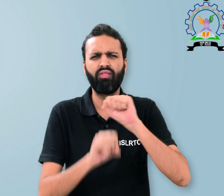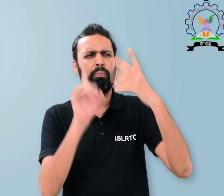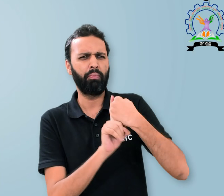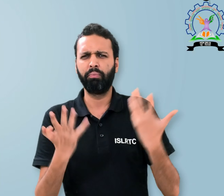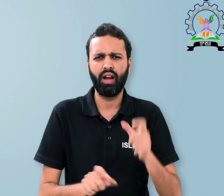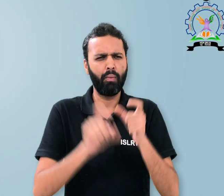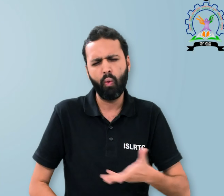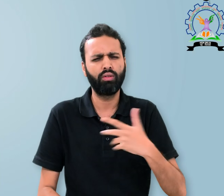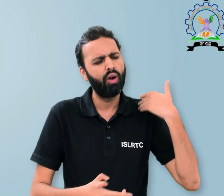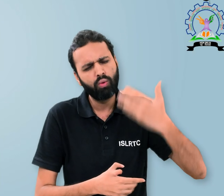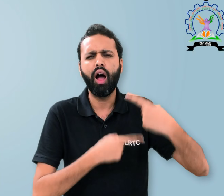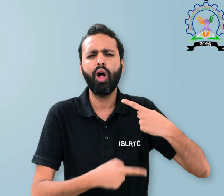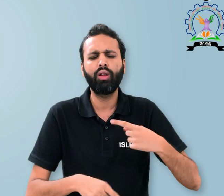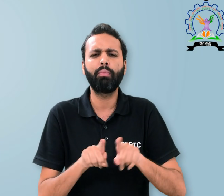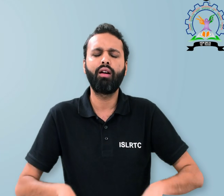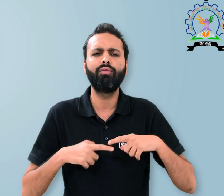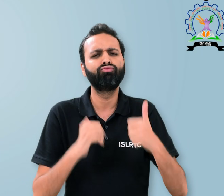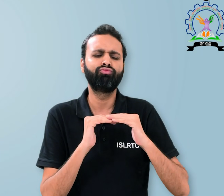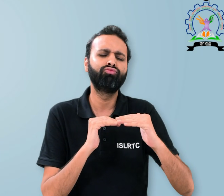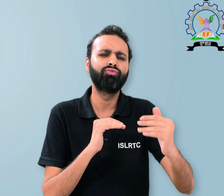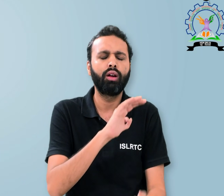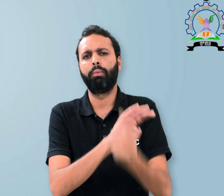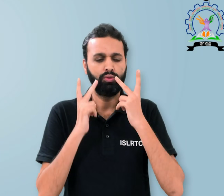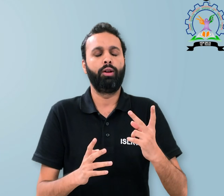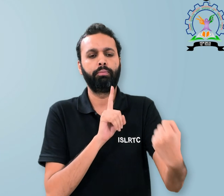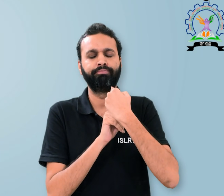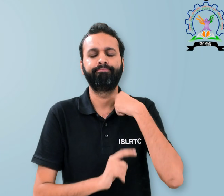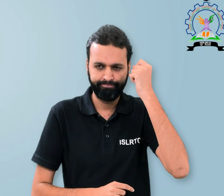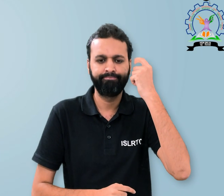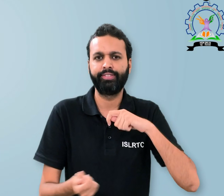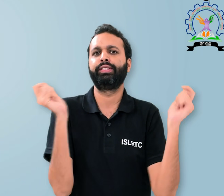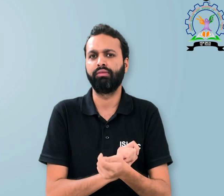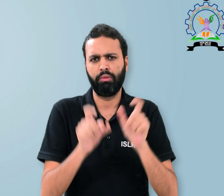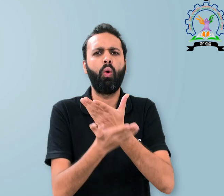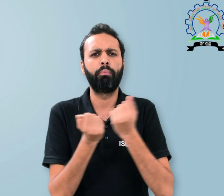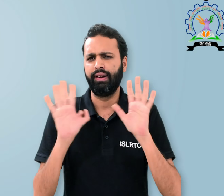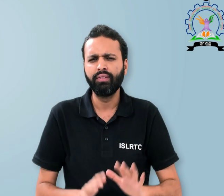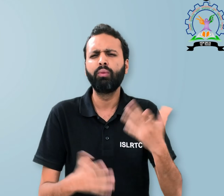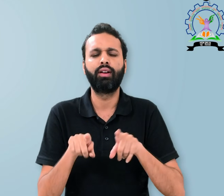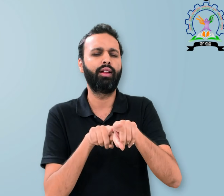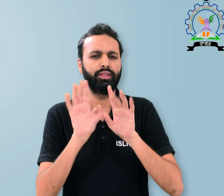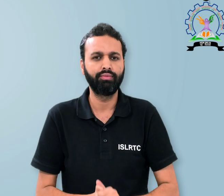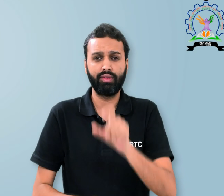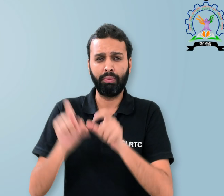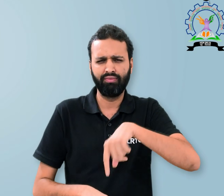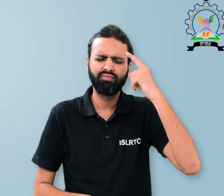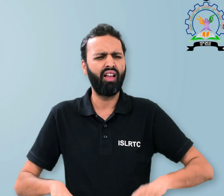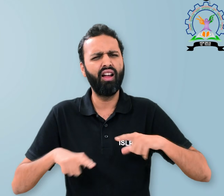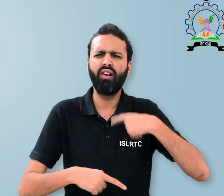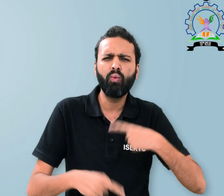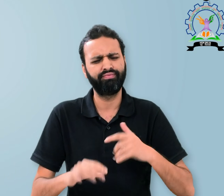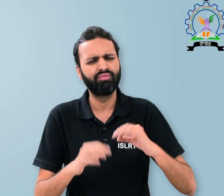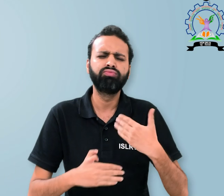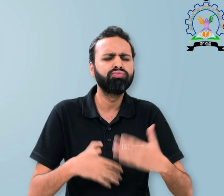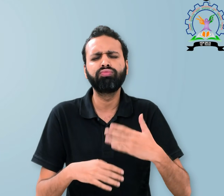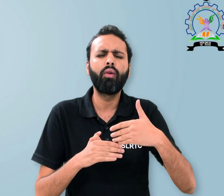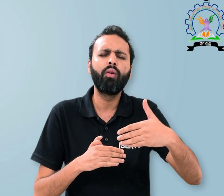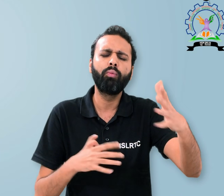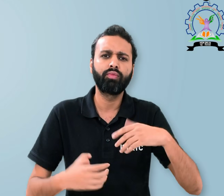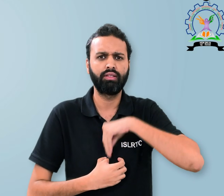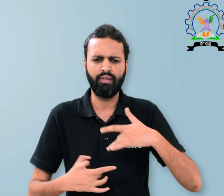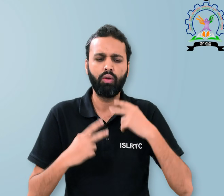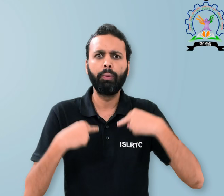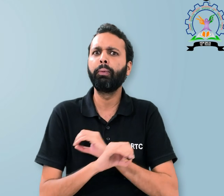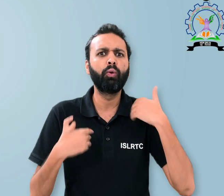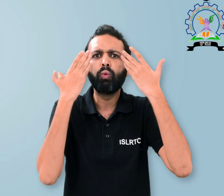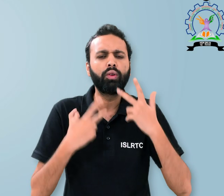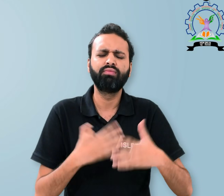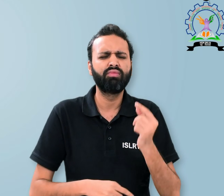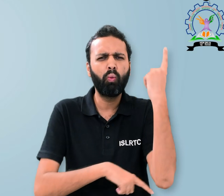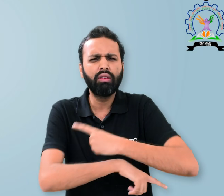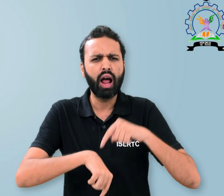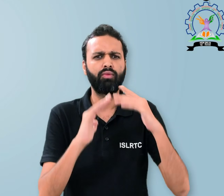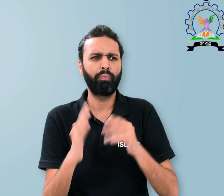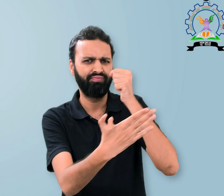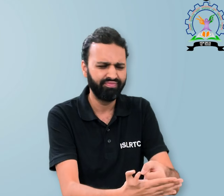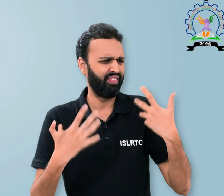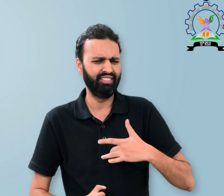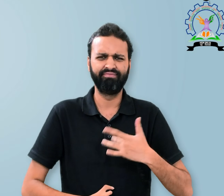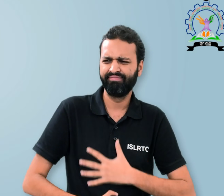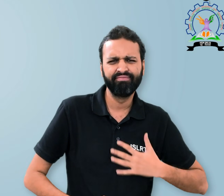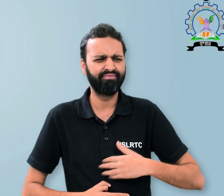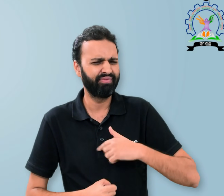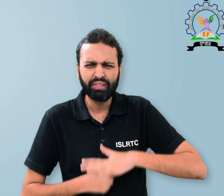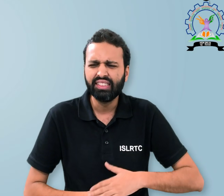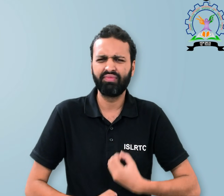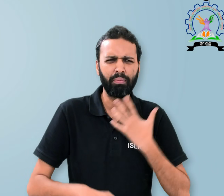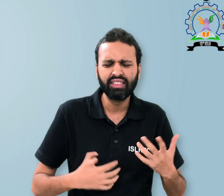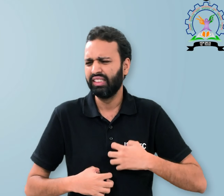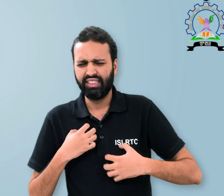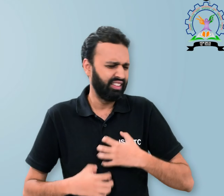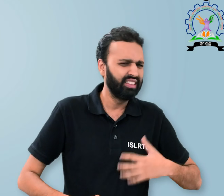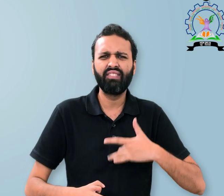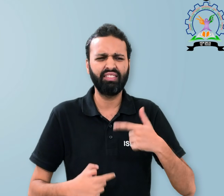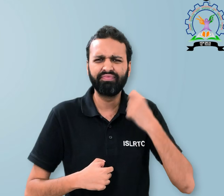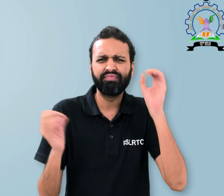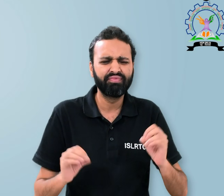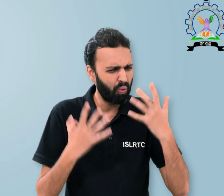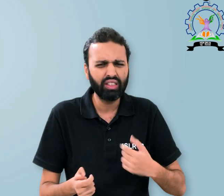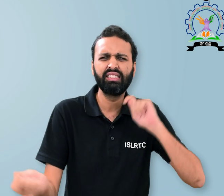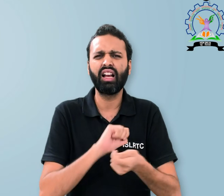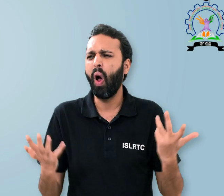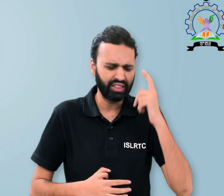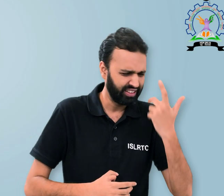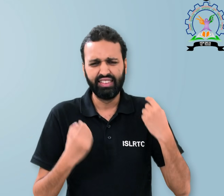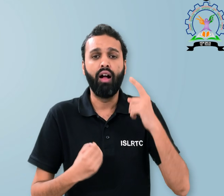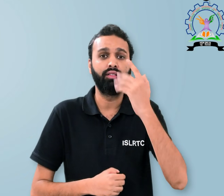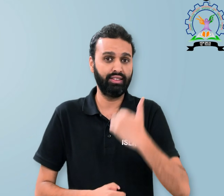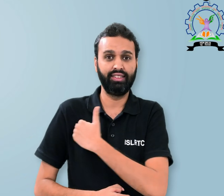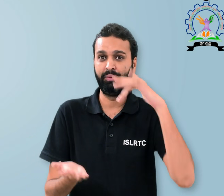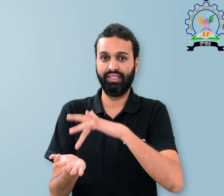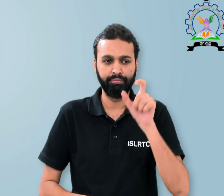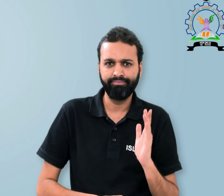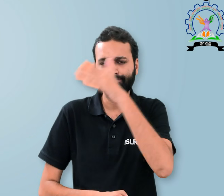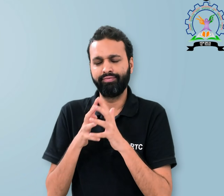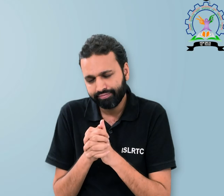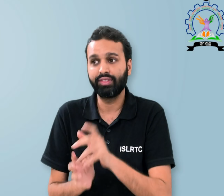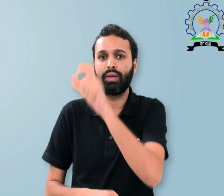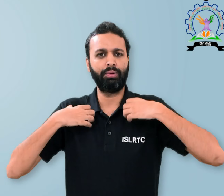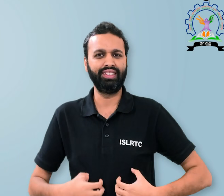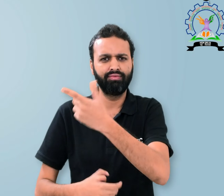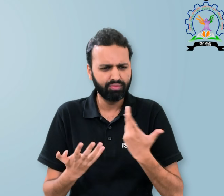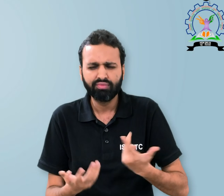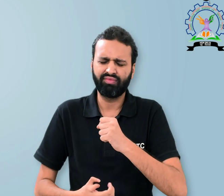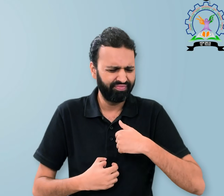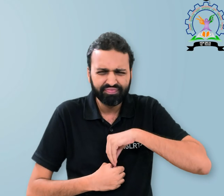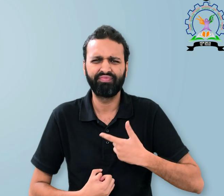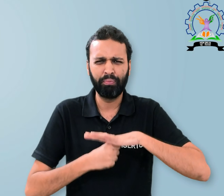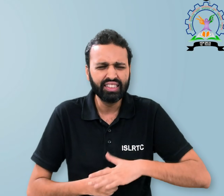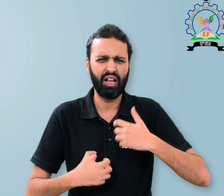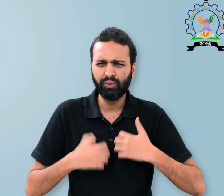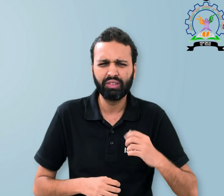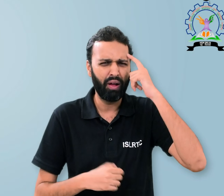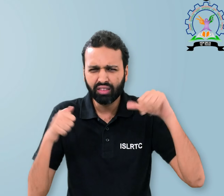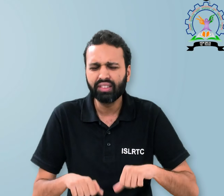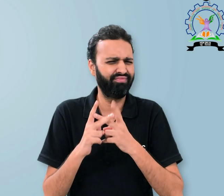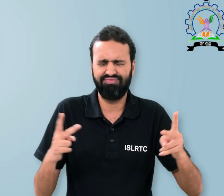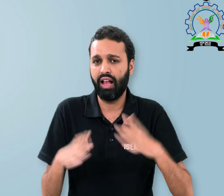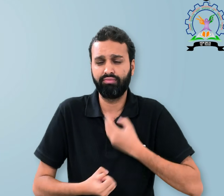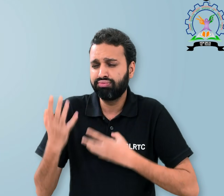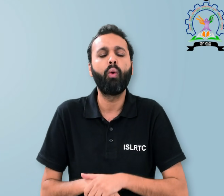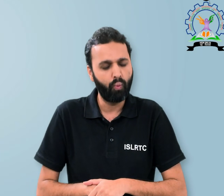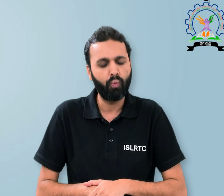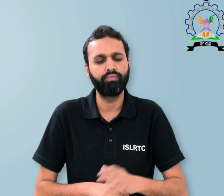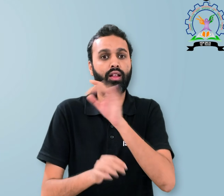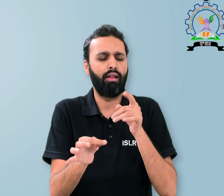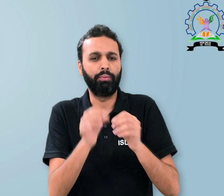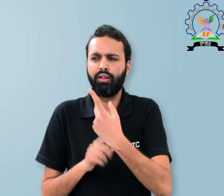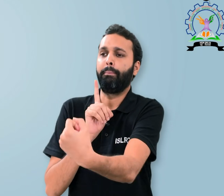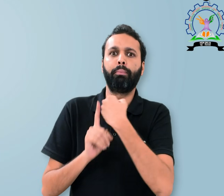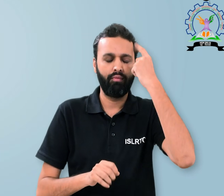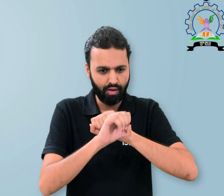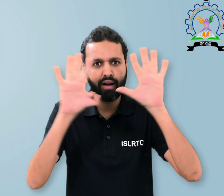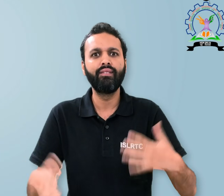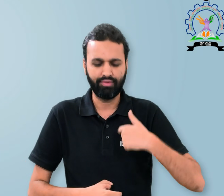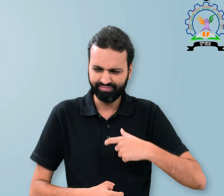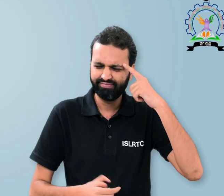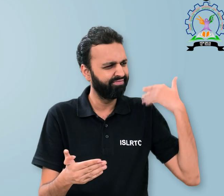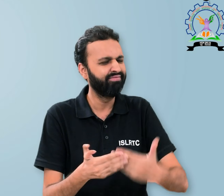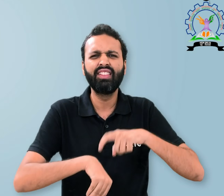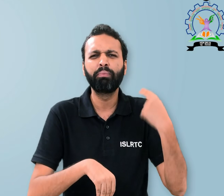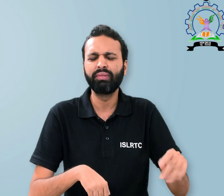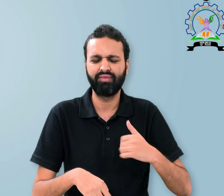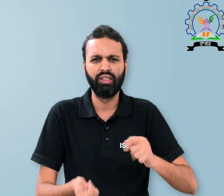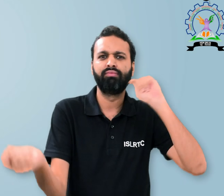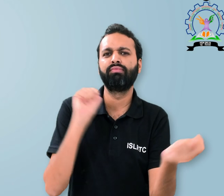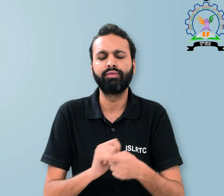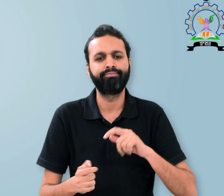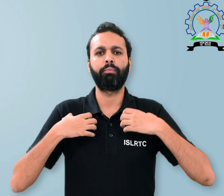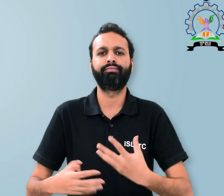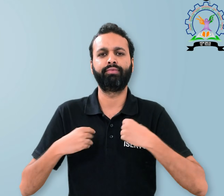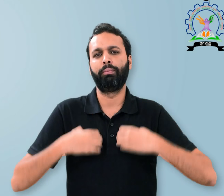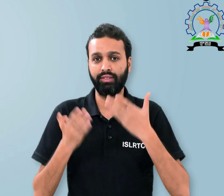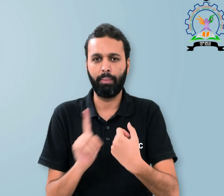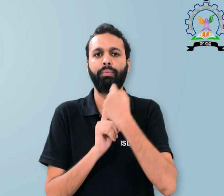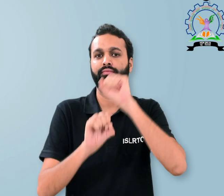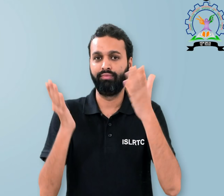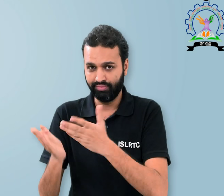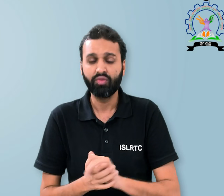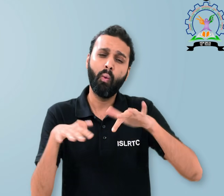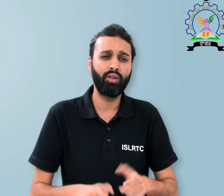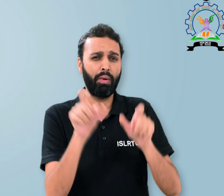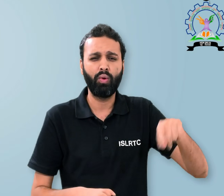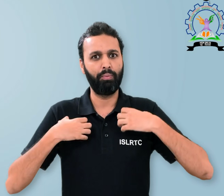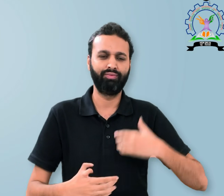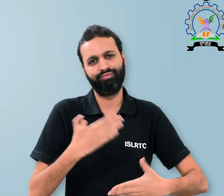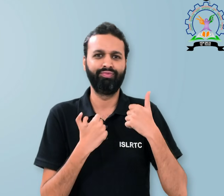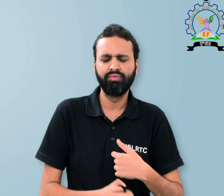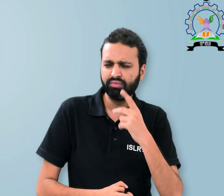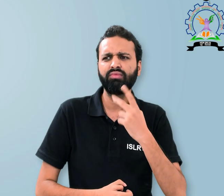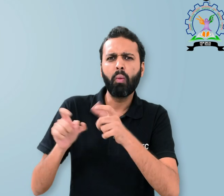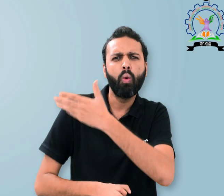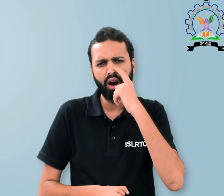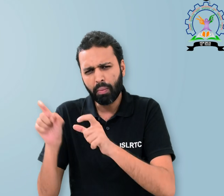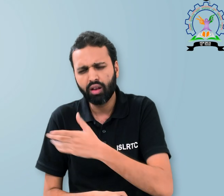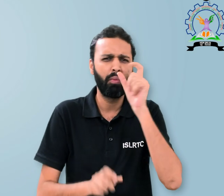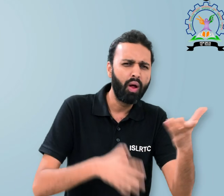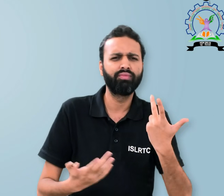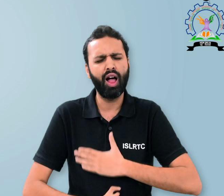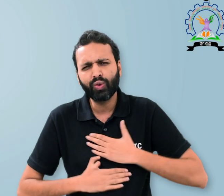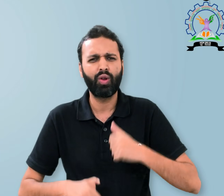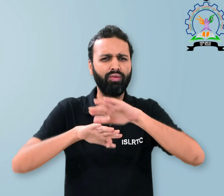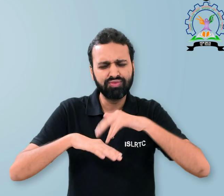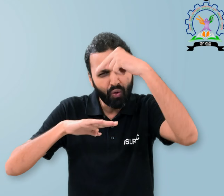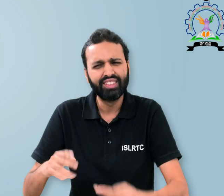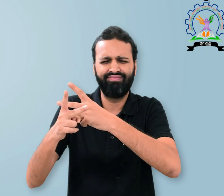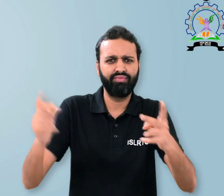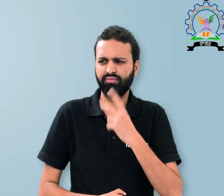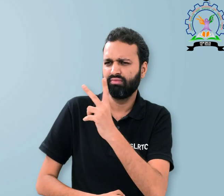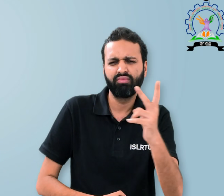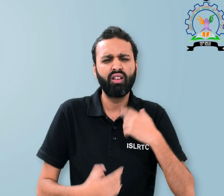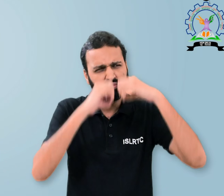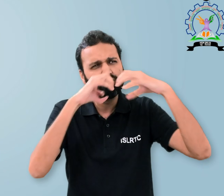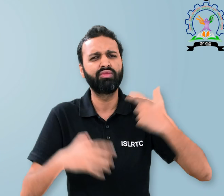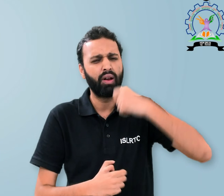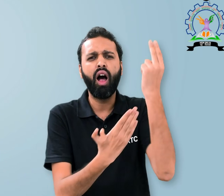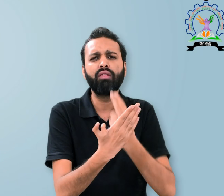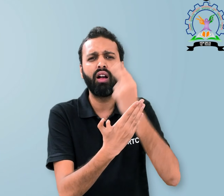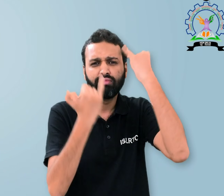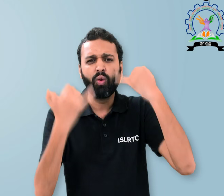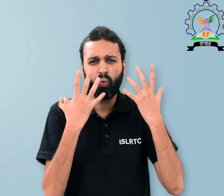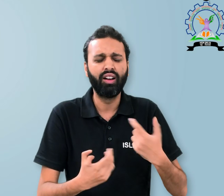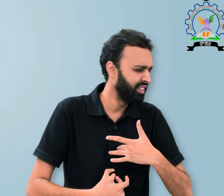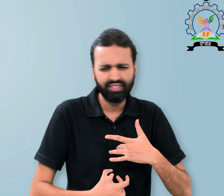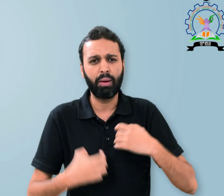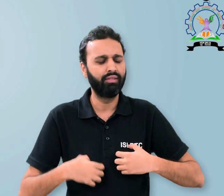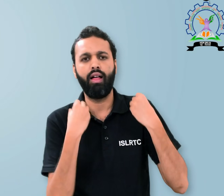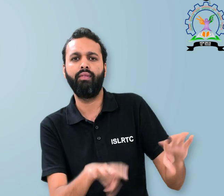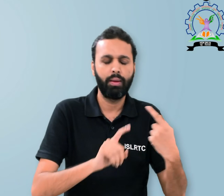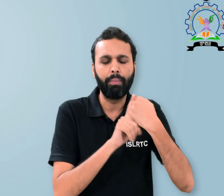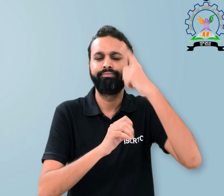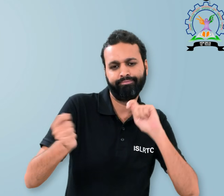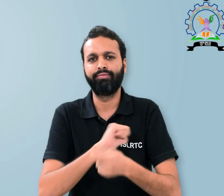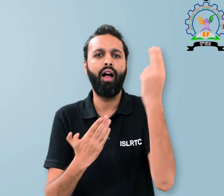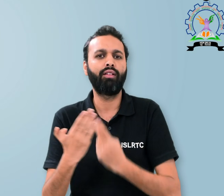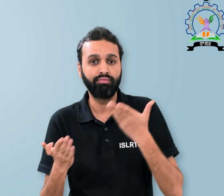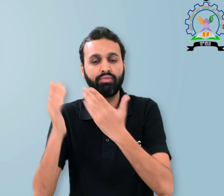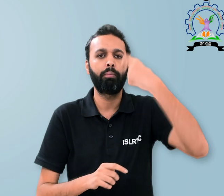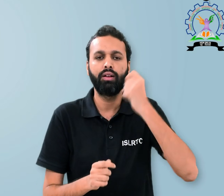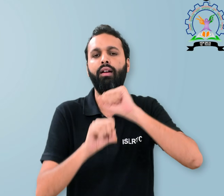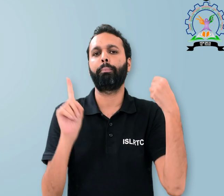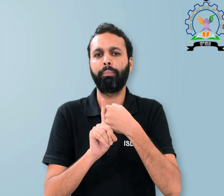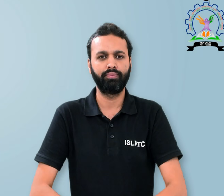An epiphany is a sudden, profound realization that brings clarity to the person.